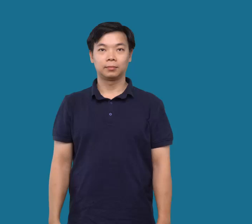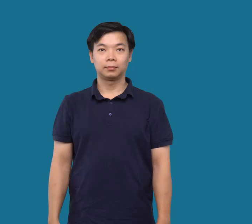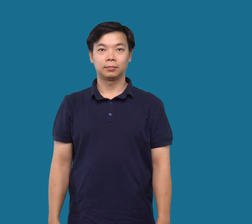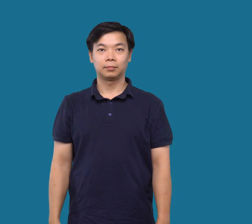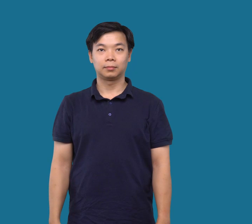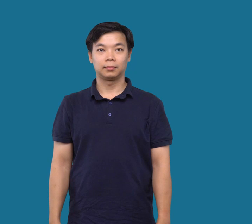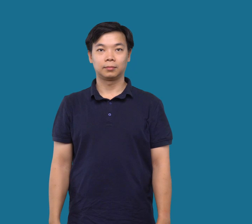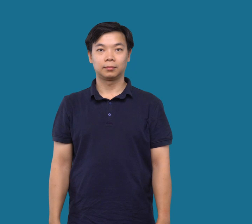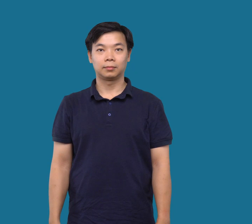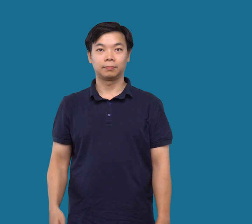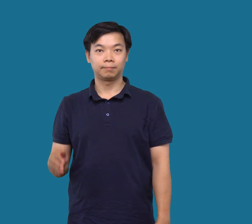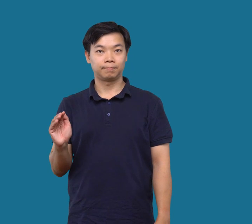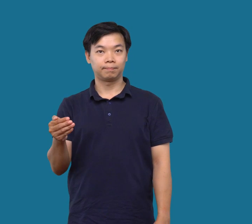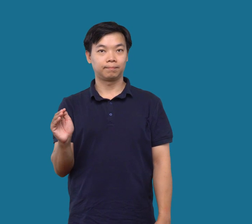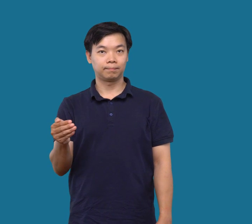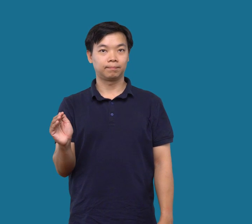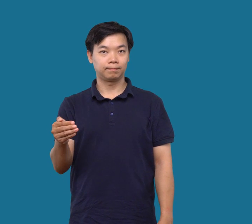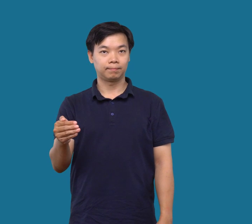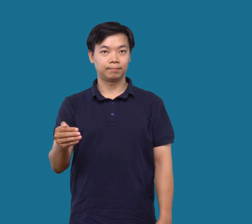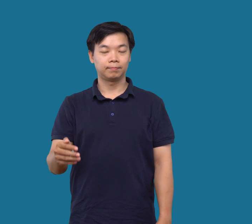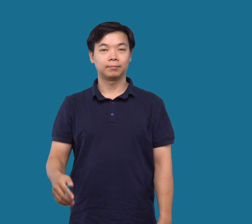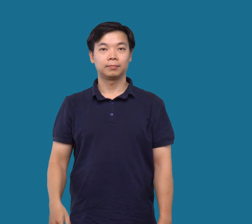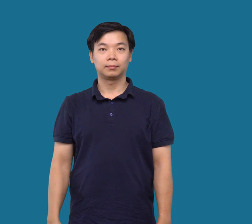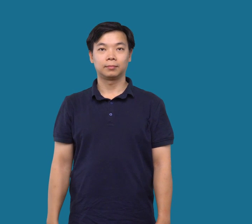phiên dịch